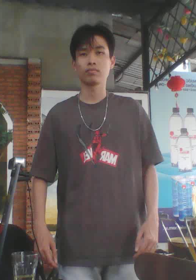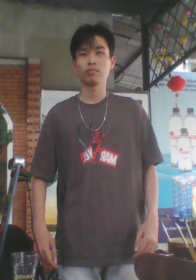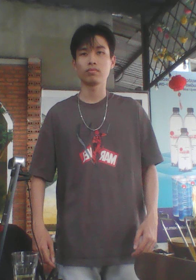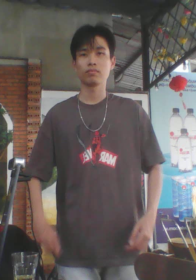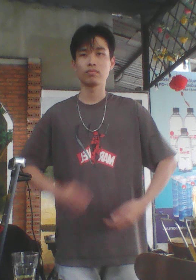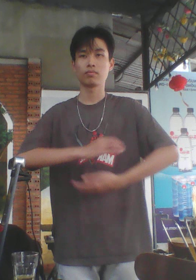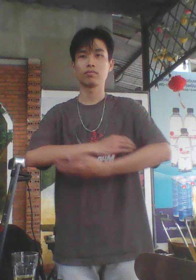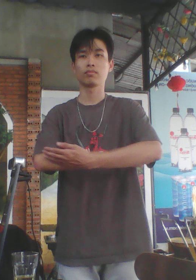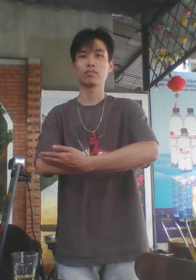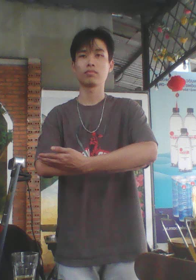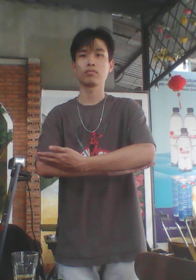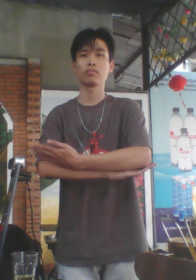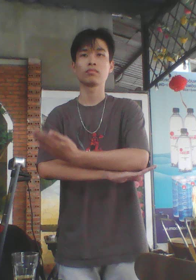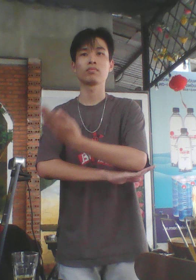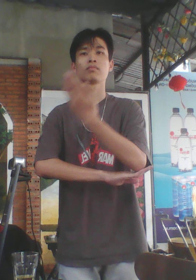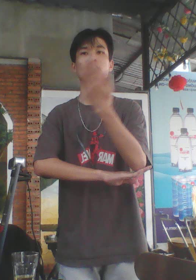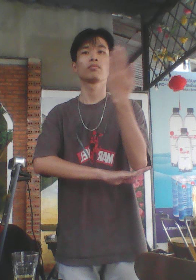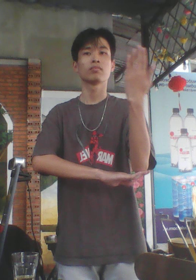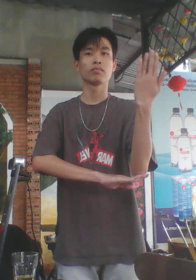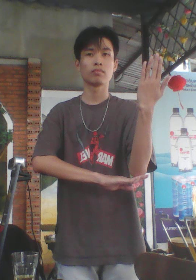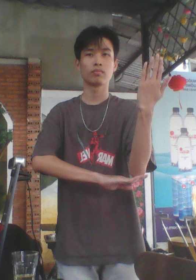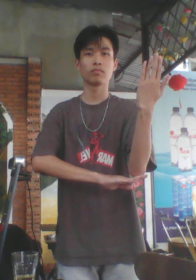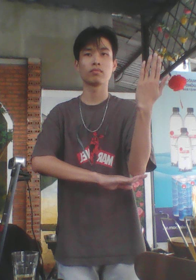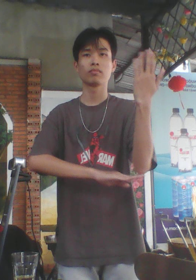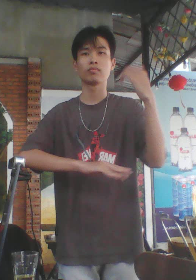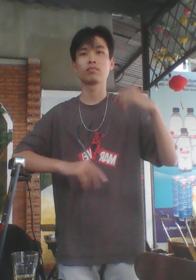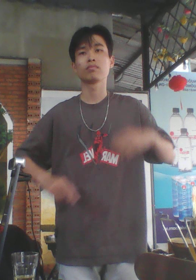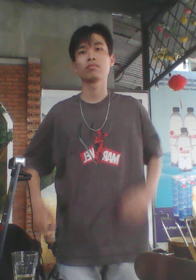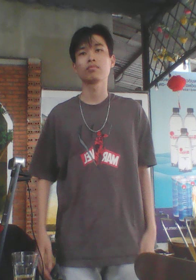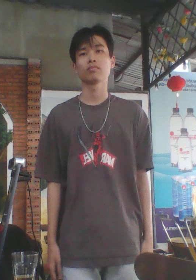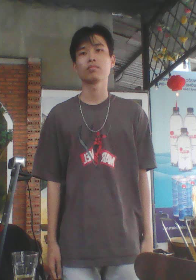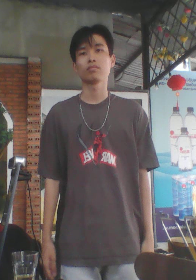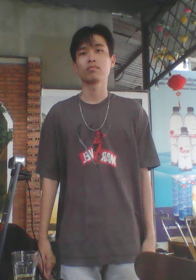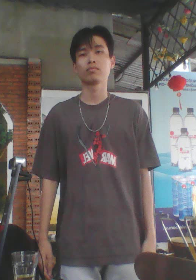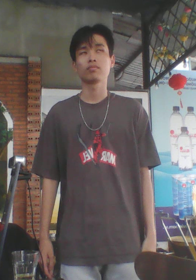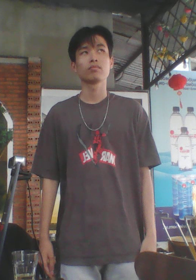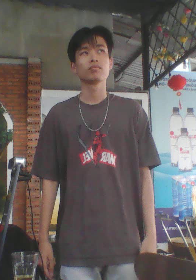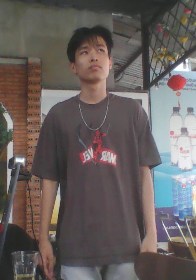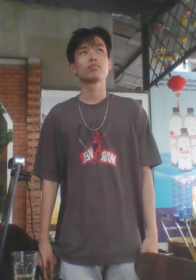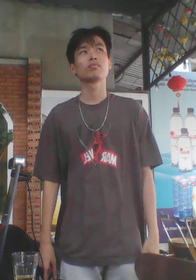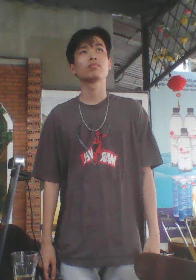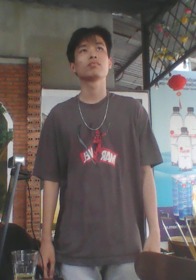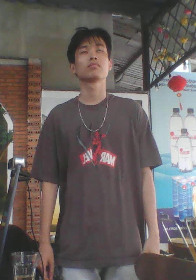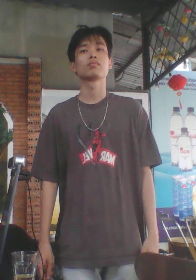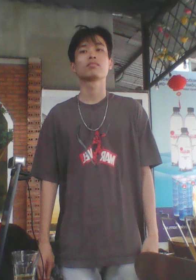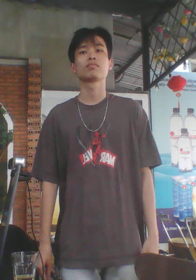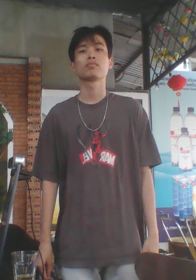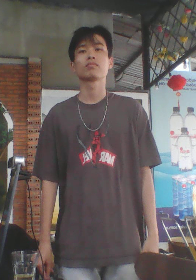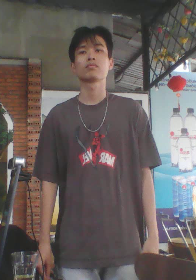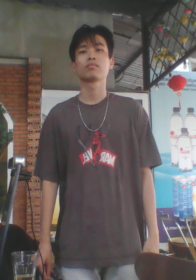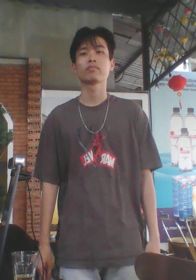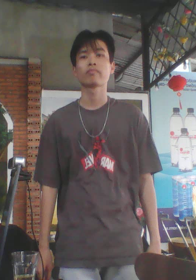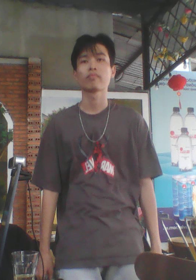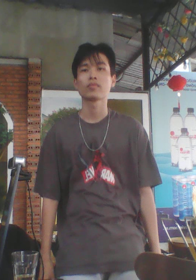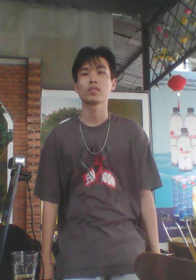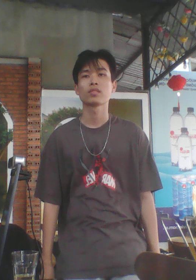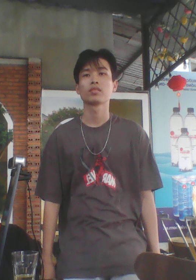buổi sáng